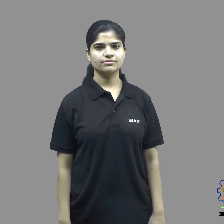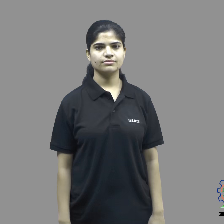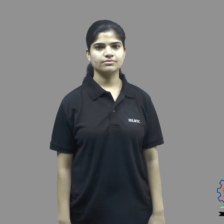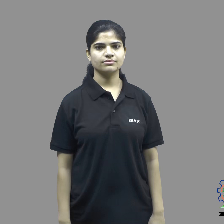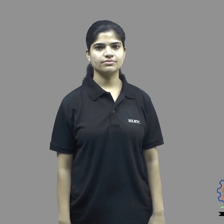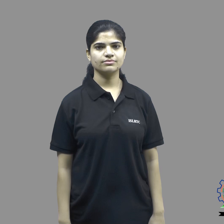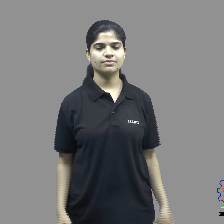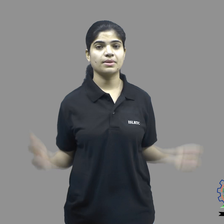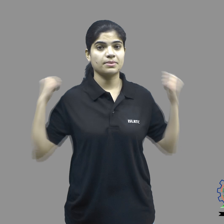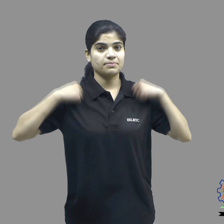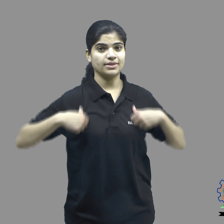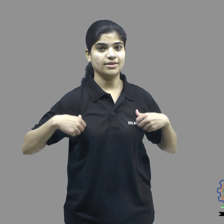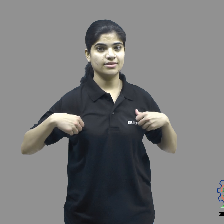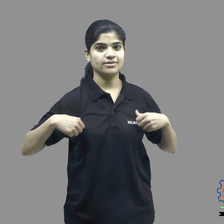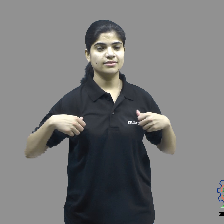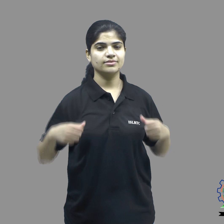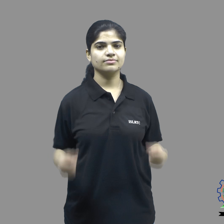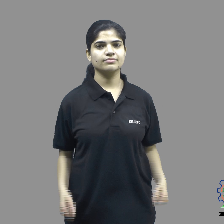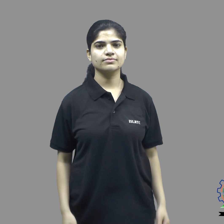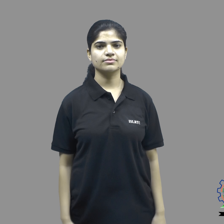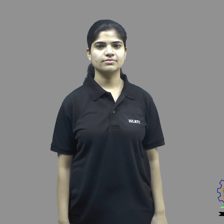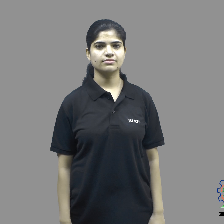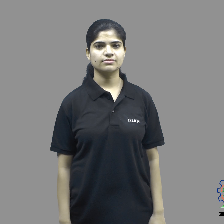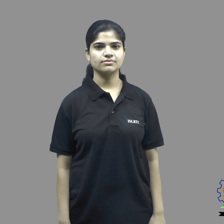Bag Backpack